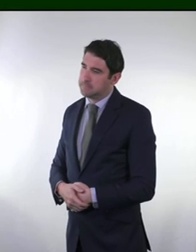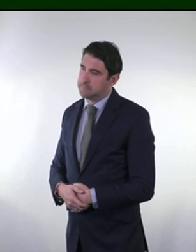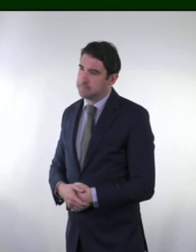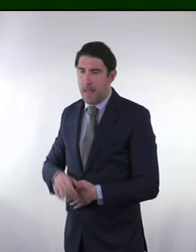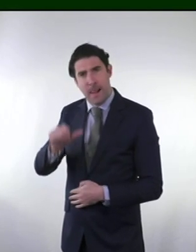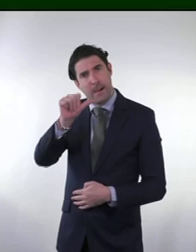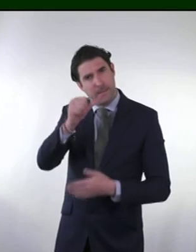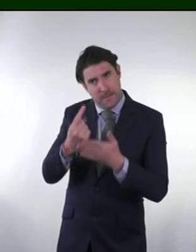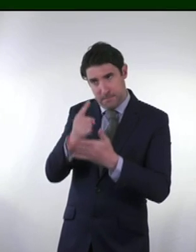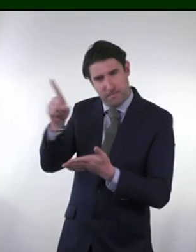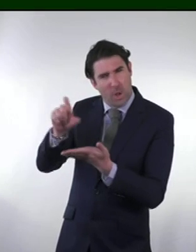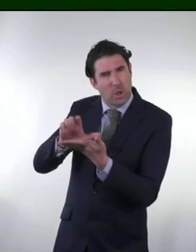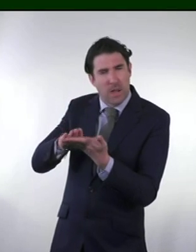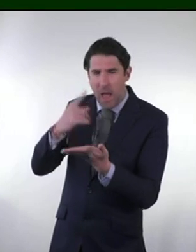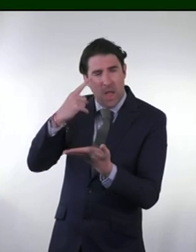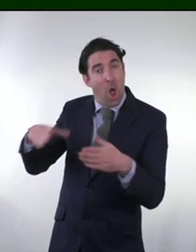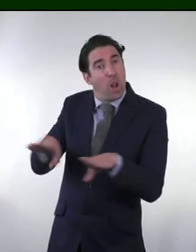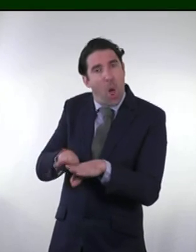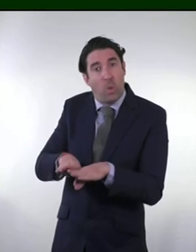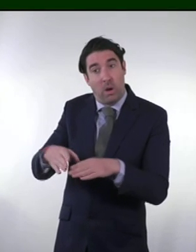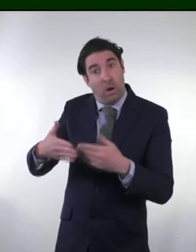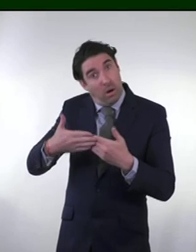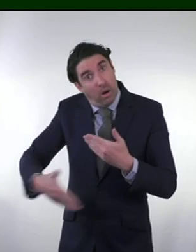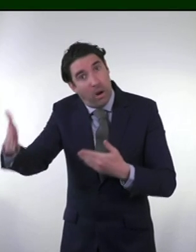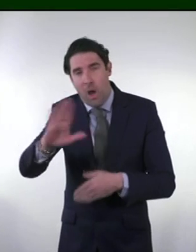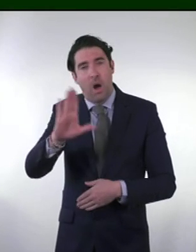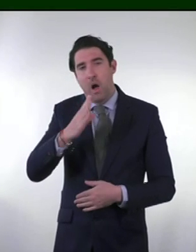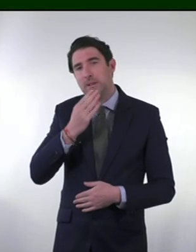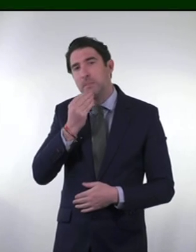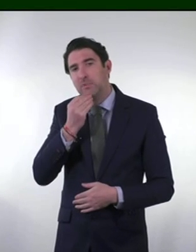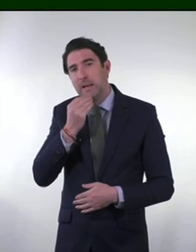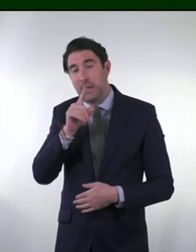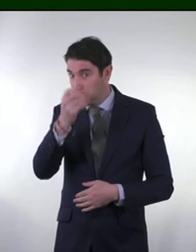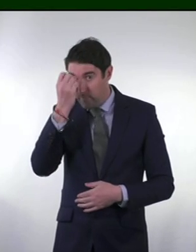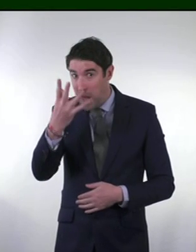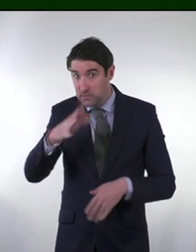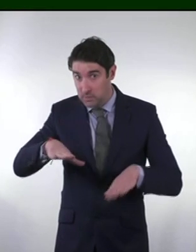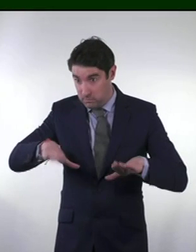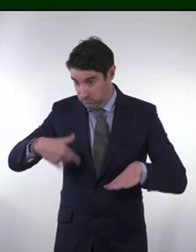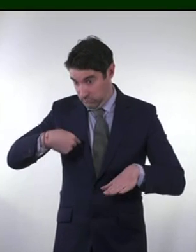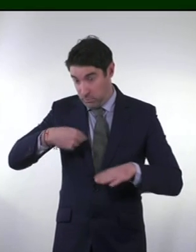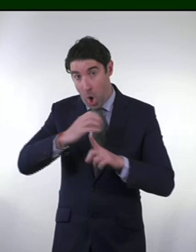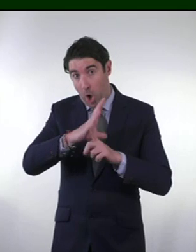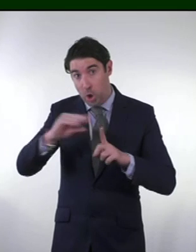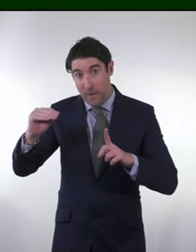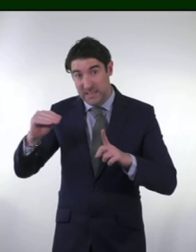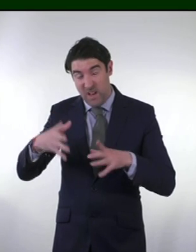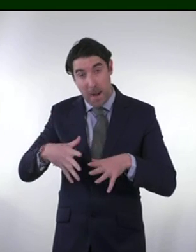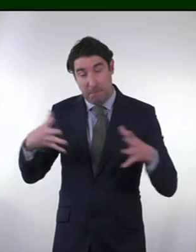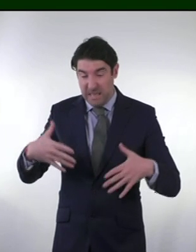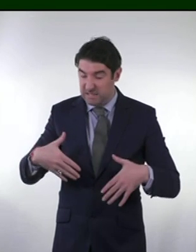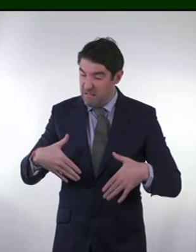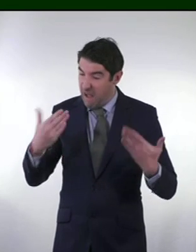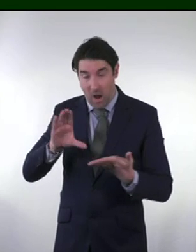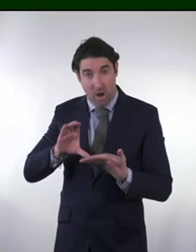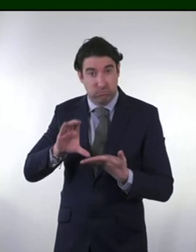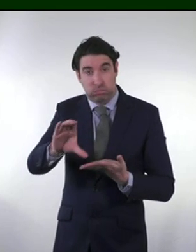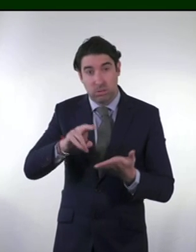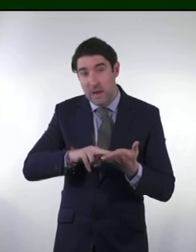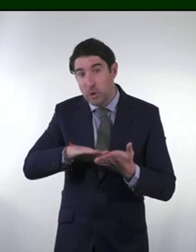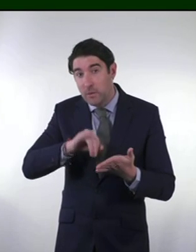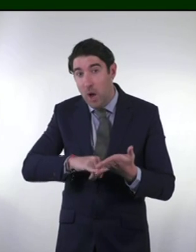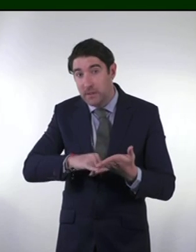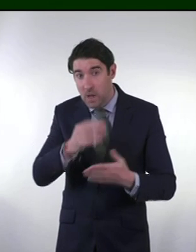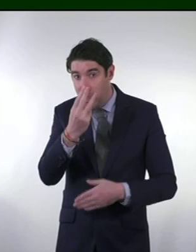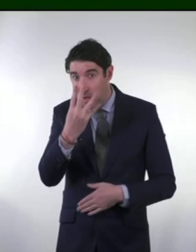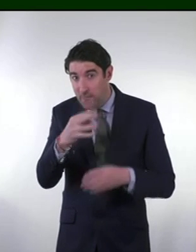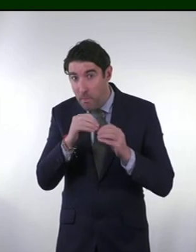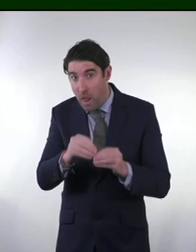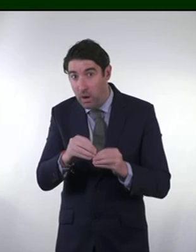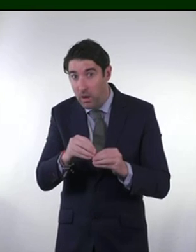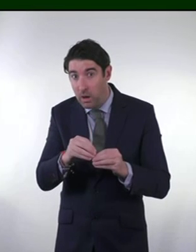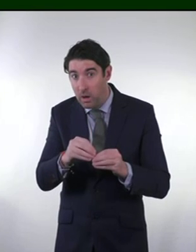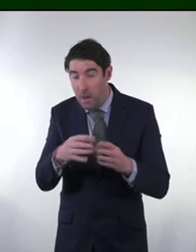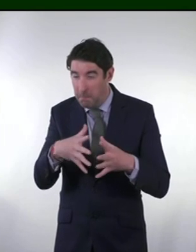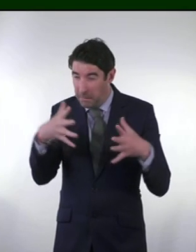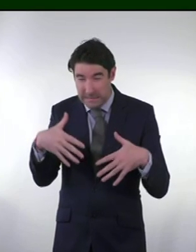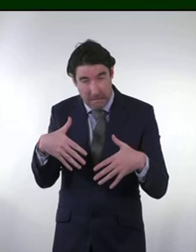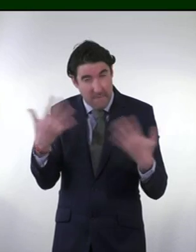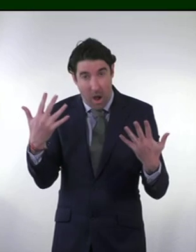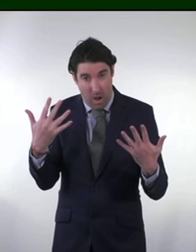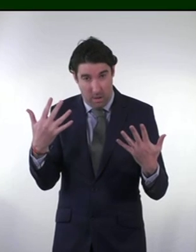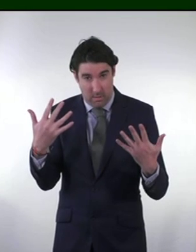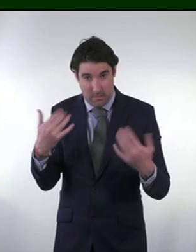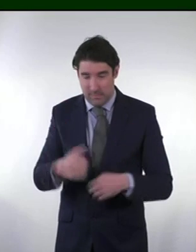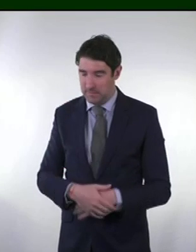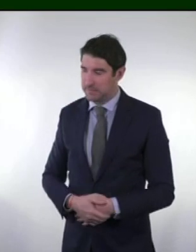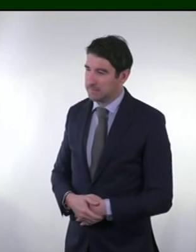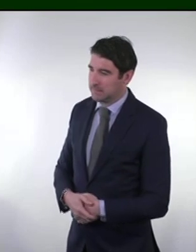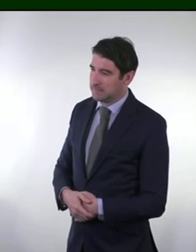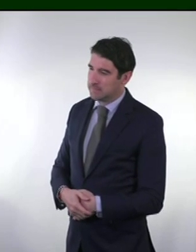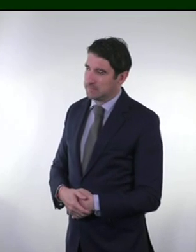Friend refers is only temporary, and I remind him that this is the Government who are putting in the record—the biggest ever—capital investment into the NHS, £34 billion, to say nothing of the investments we have made just in the last nine months.